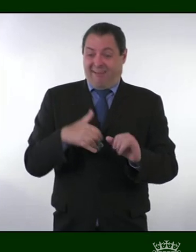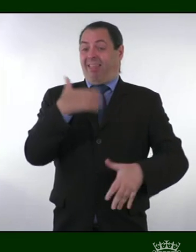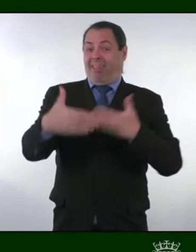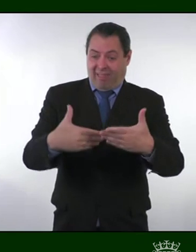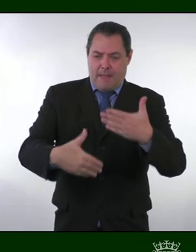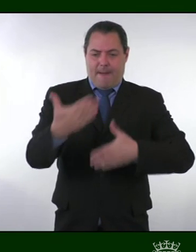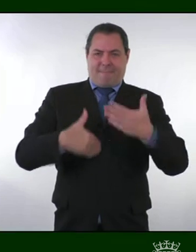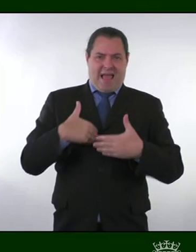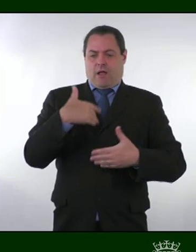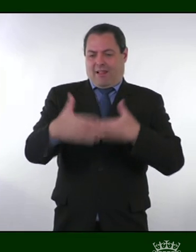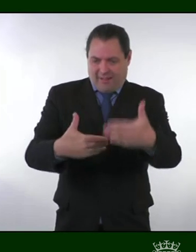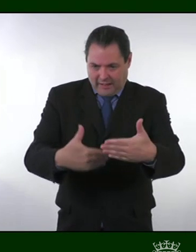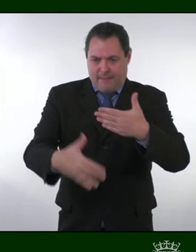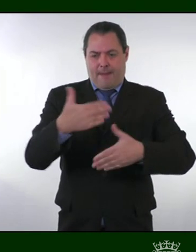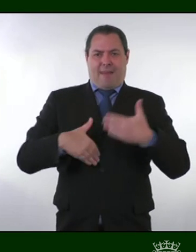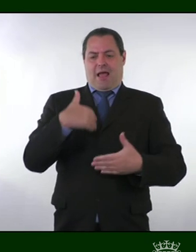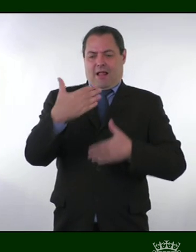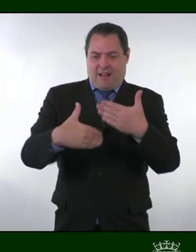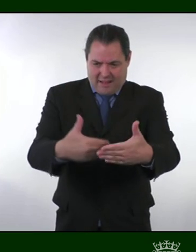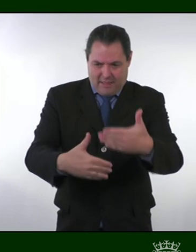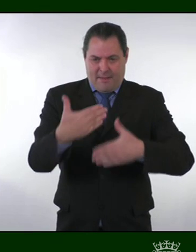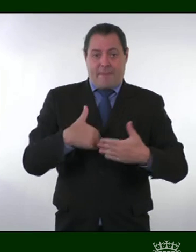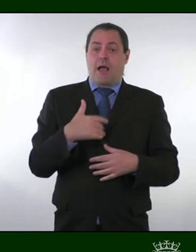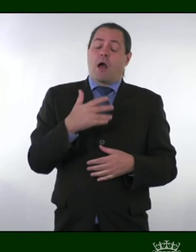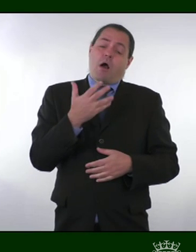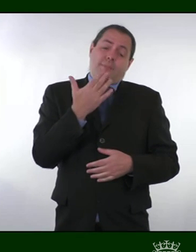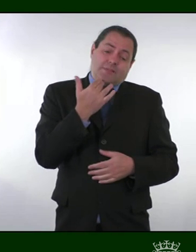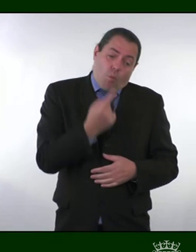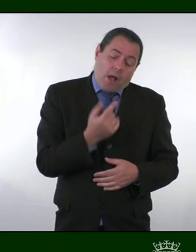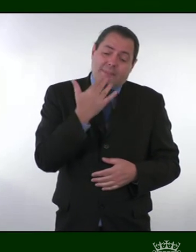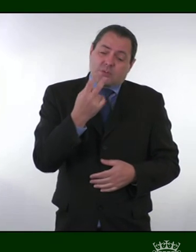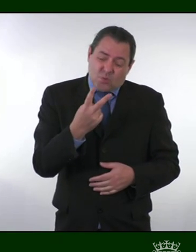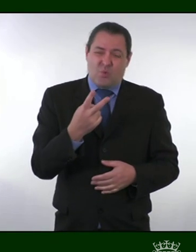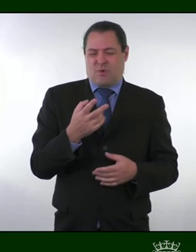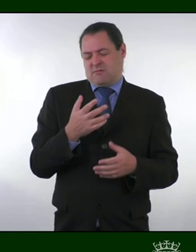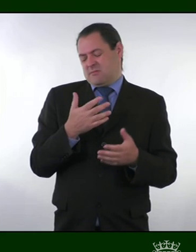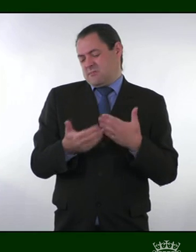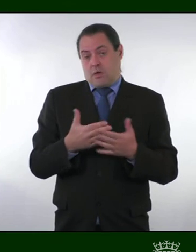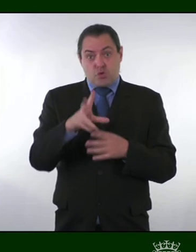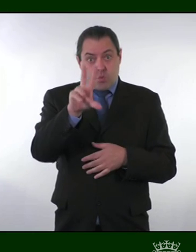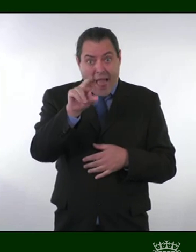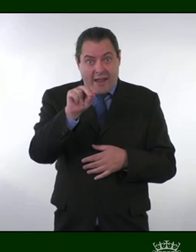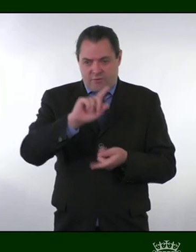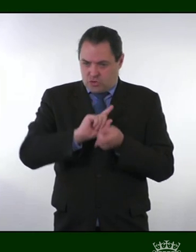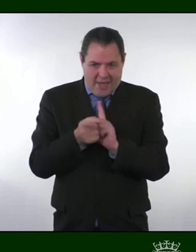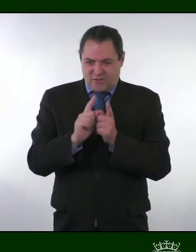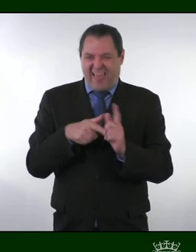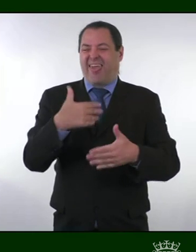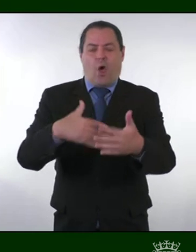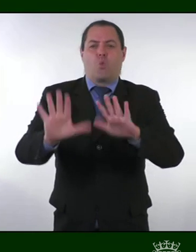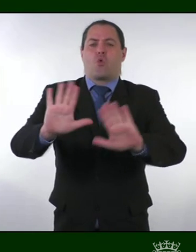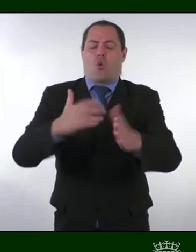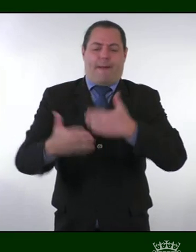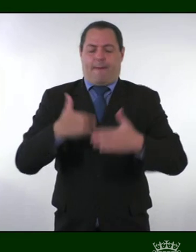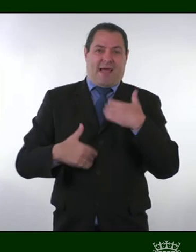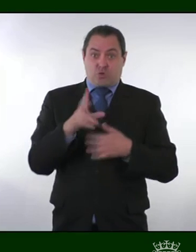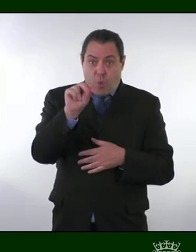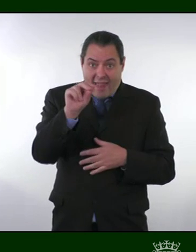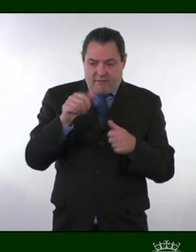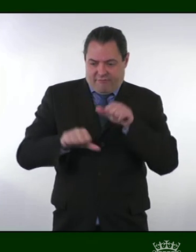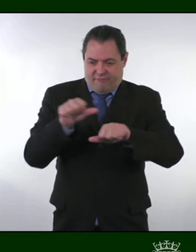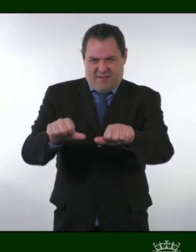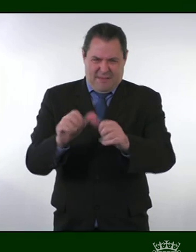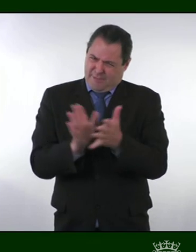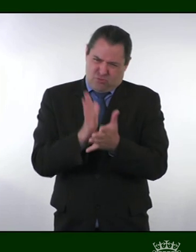To correct one error, even two, might make sense, but when the Government have notched up 12 U-turns and rising, the only conclusion is serial incompetence.